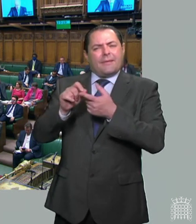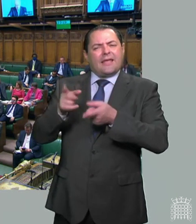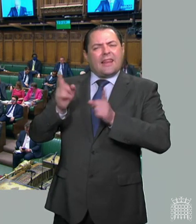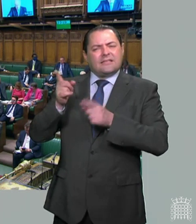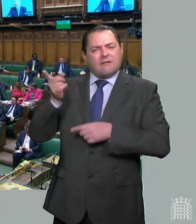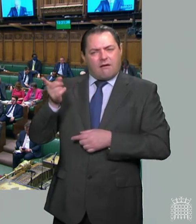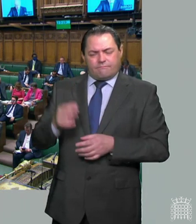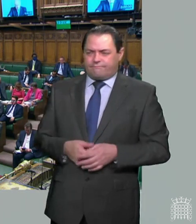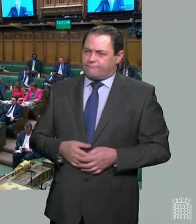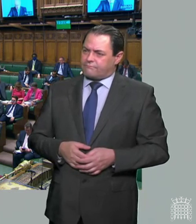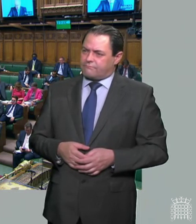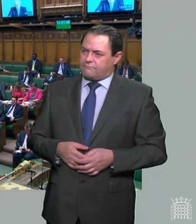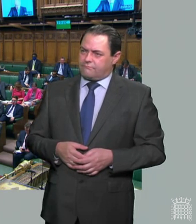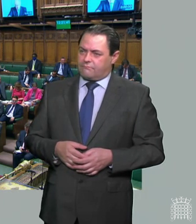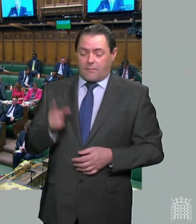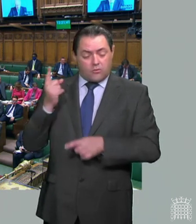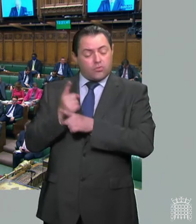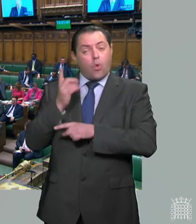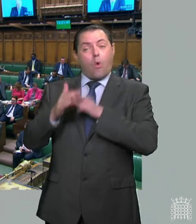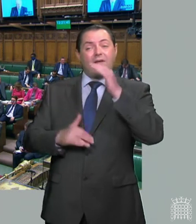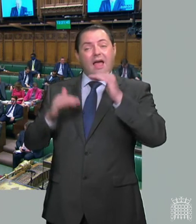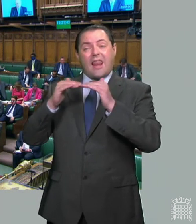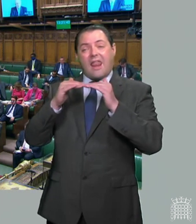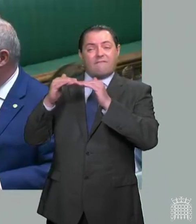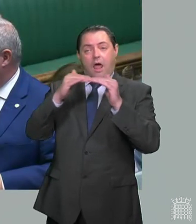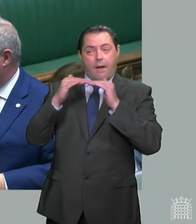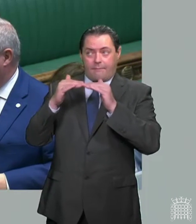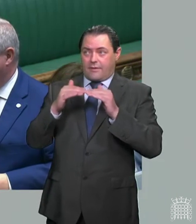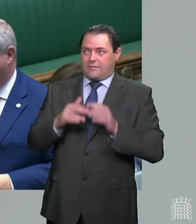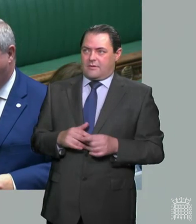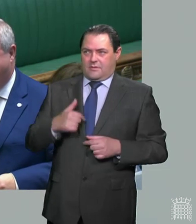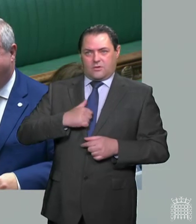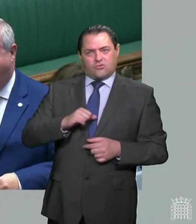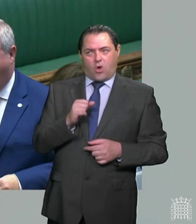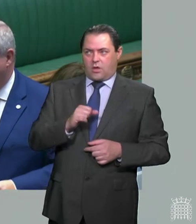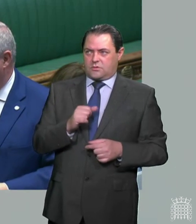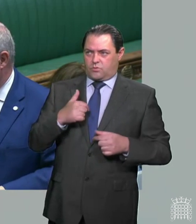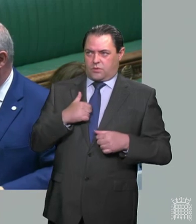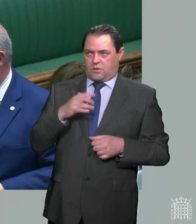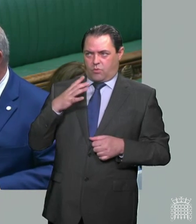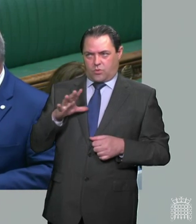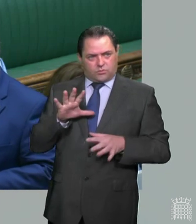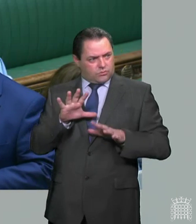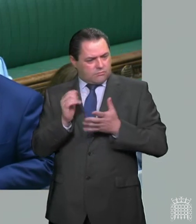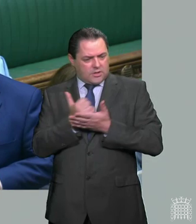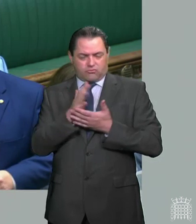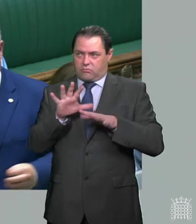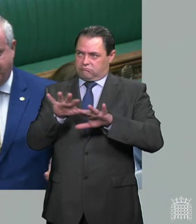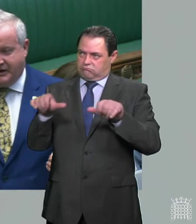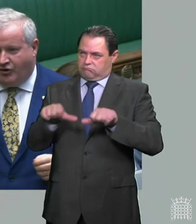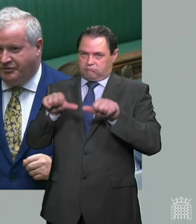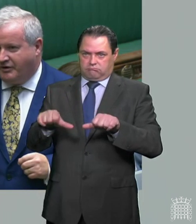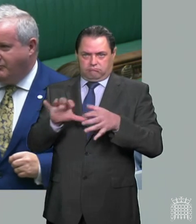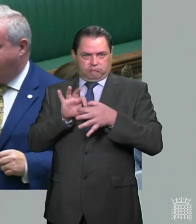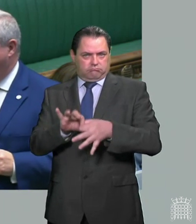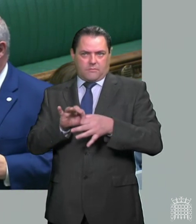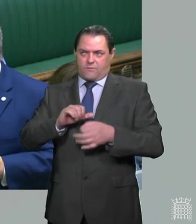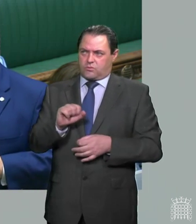Of course, while they are talking about levelling up on the Government Benches, we in Scotland are looking at settling up for the people of Scotland.